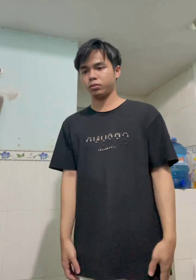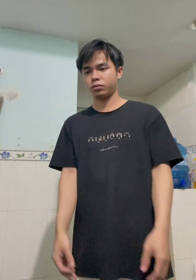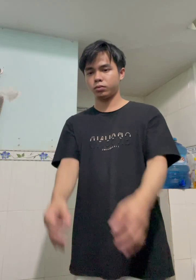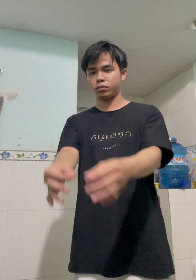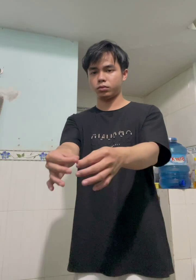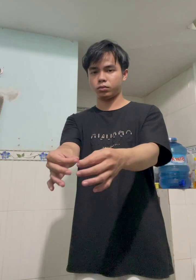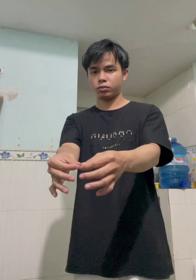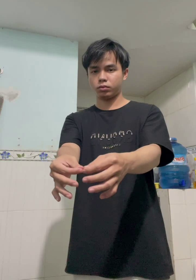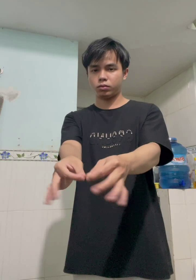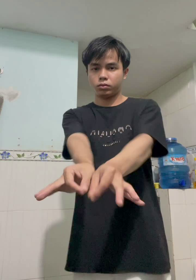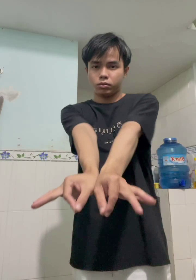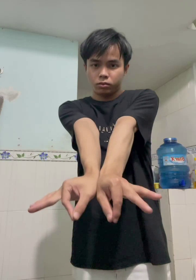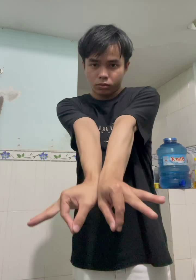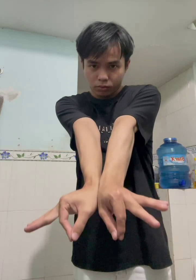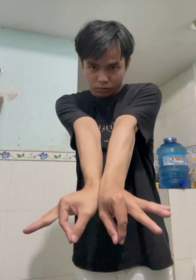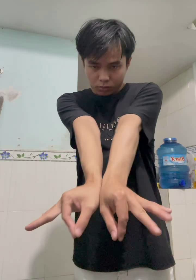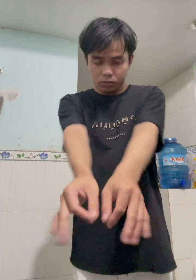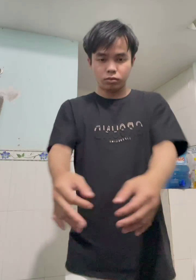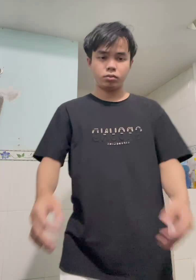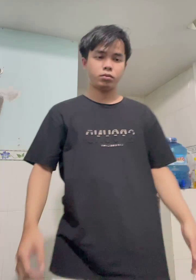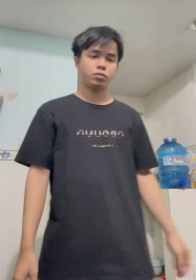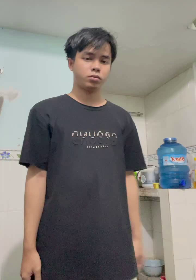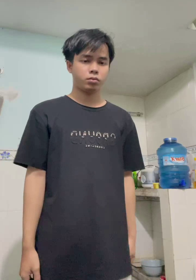cai gi